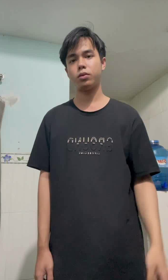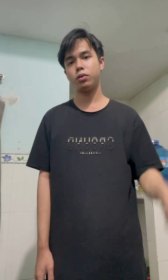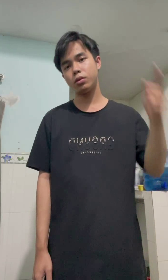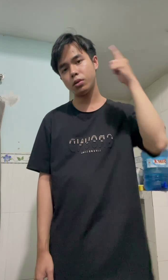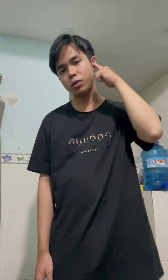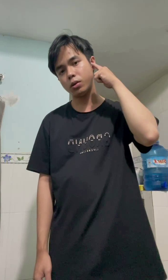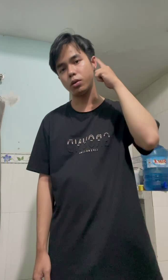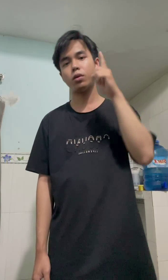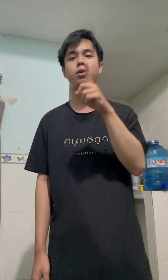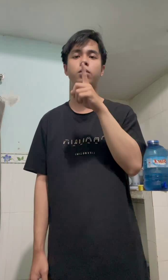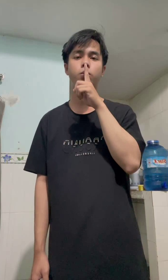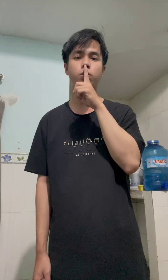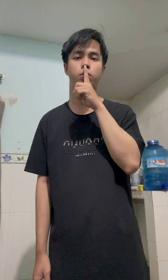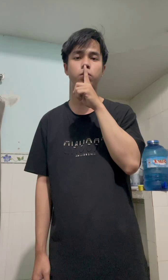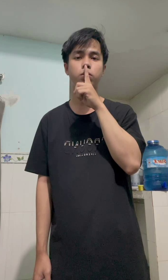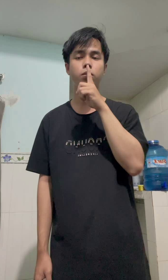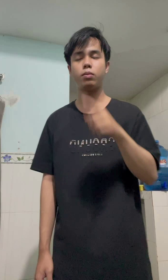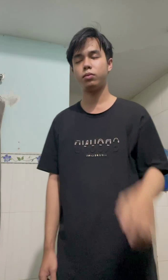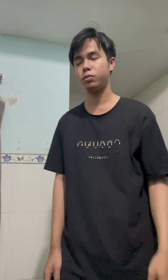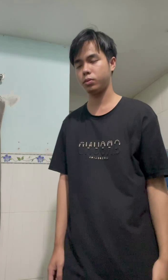diec